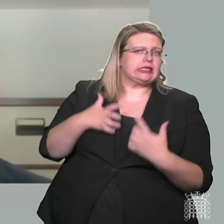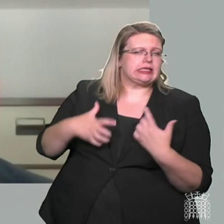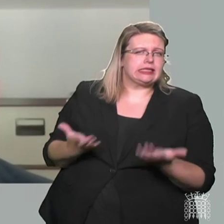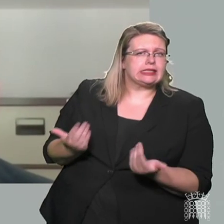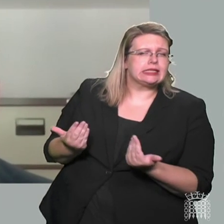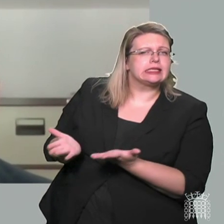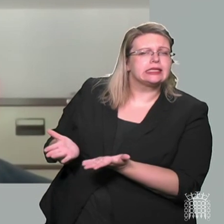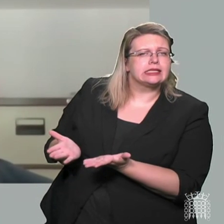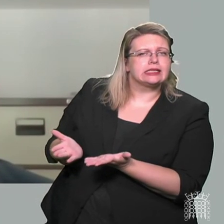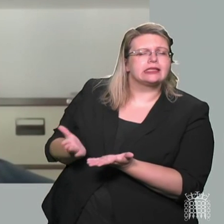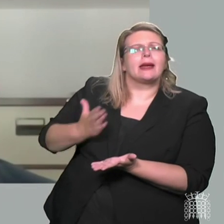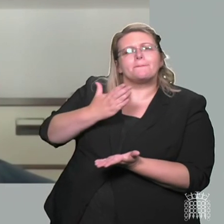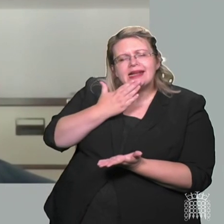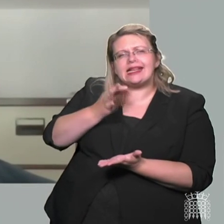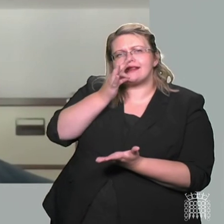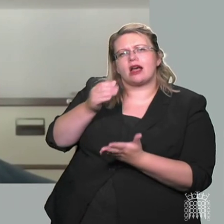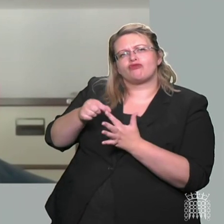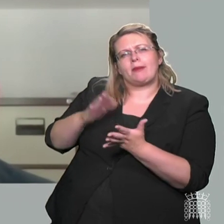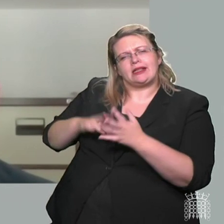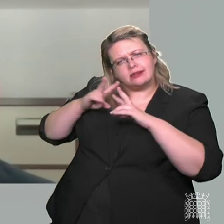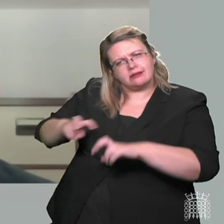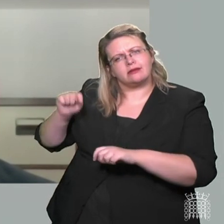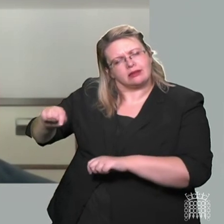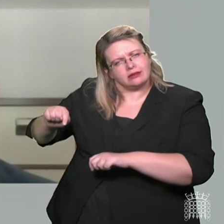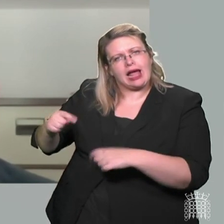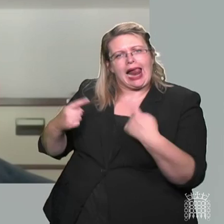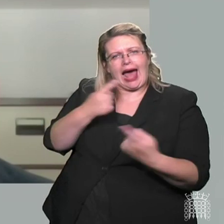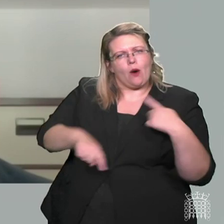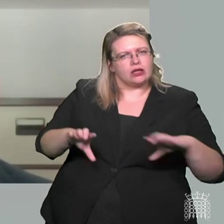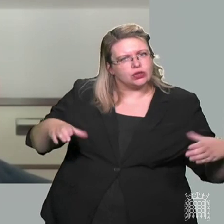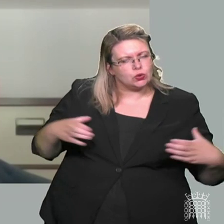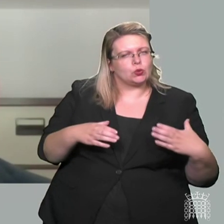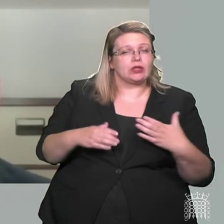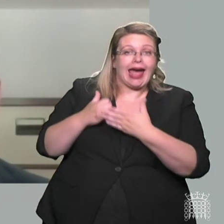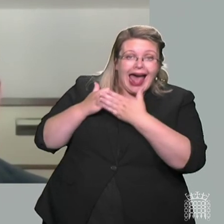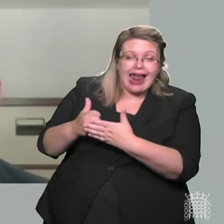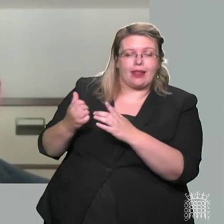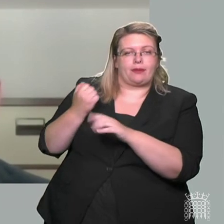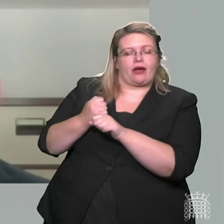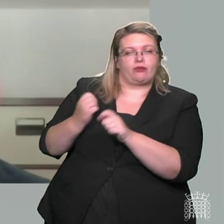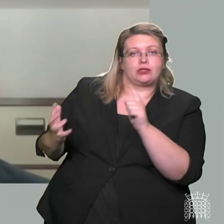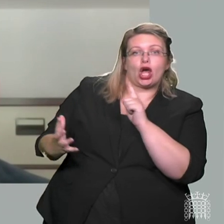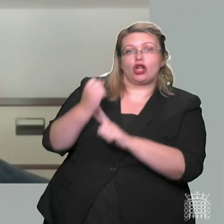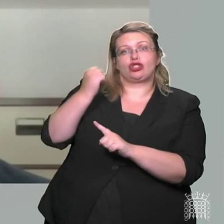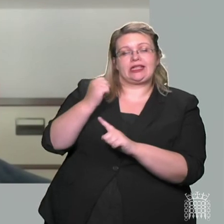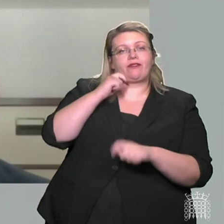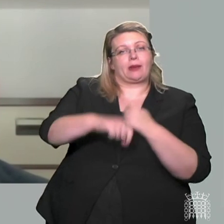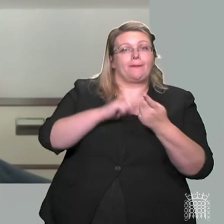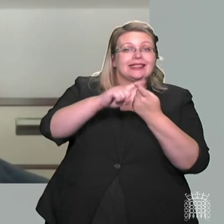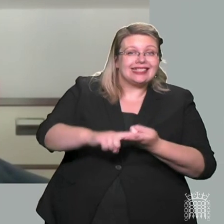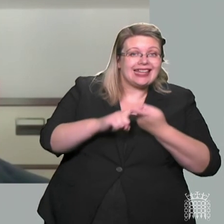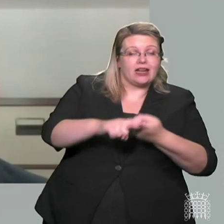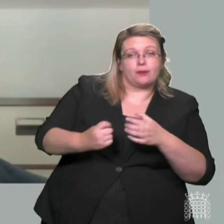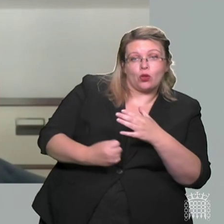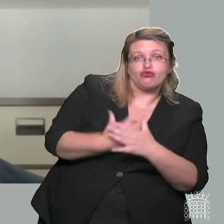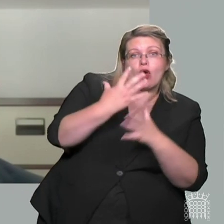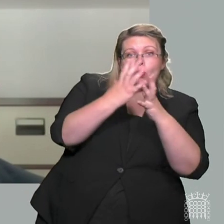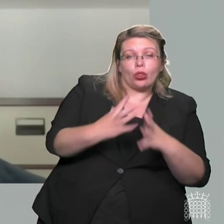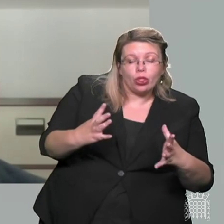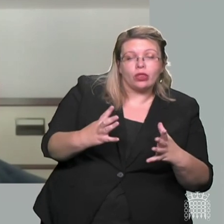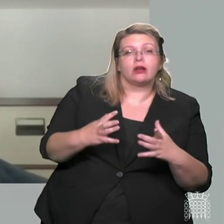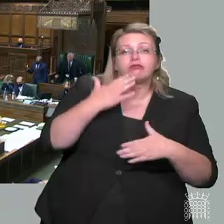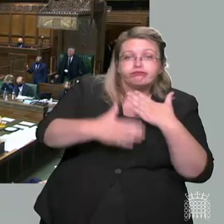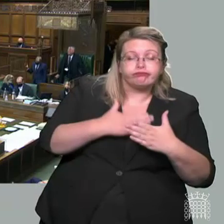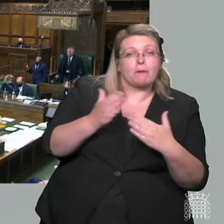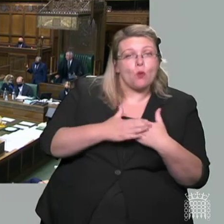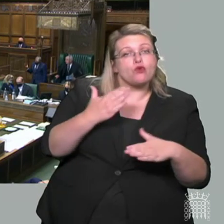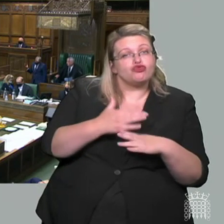Can my right honourable Friend please look into this matter and give us the green light, so we can help the Government achieve their objectives of sustainable growth, prosperity and jobs?